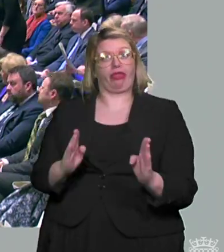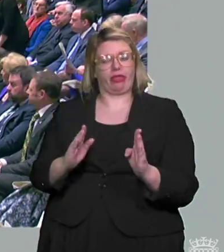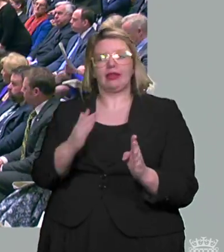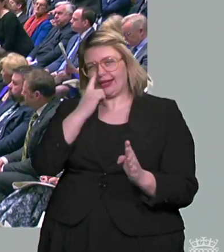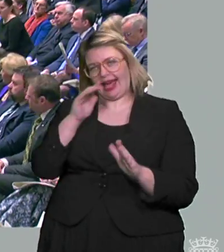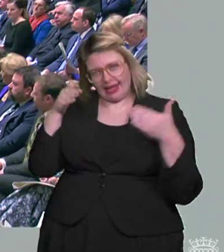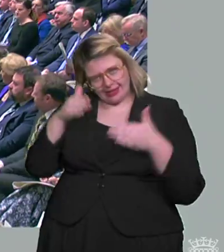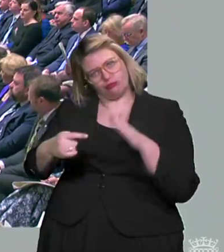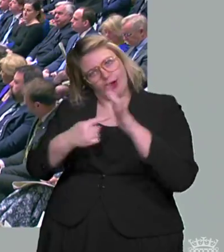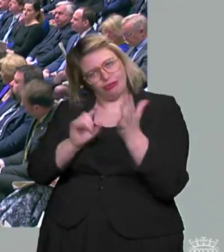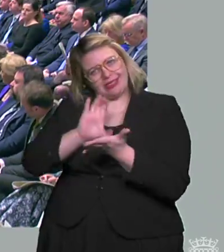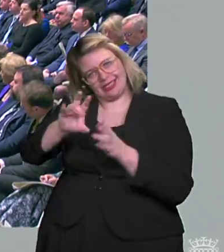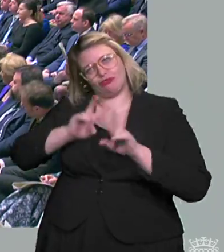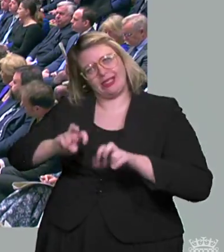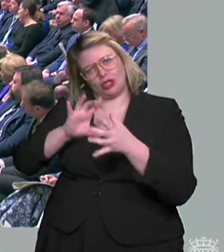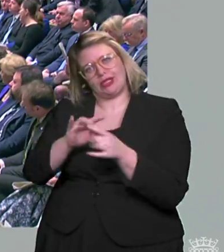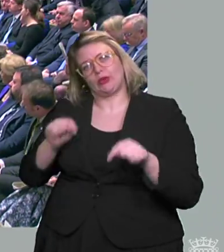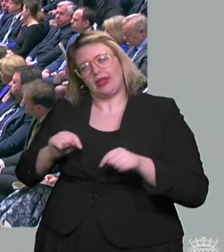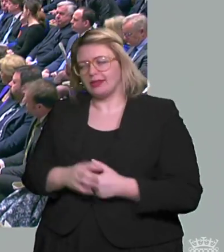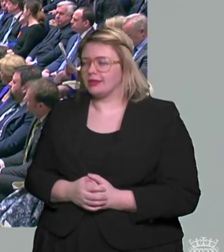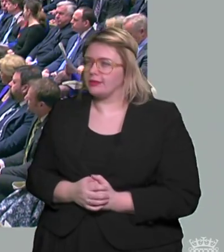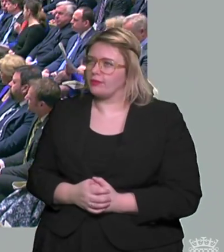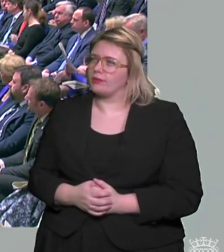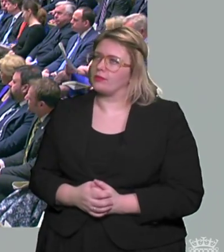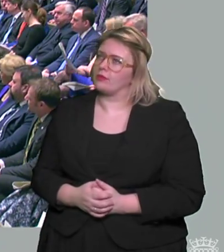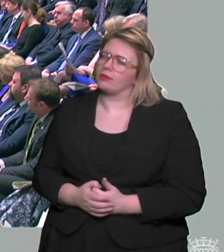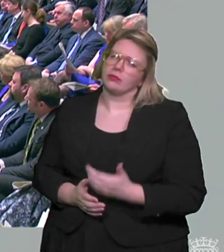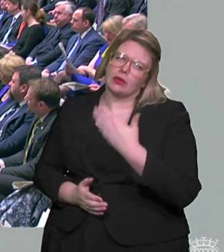I thank my honourable Friend for his thoughtful and powerful question.